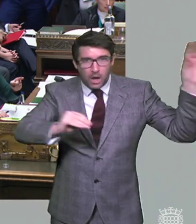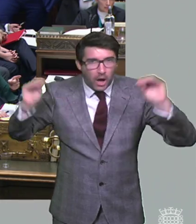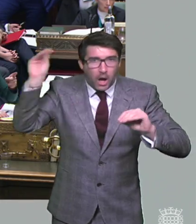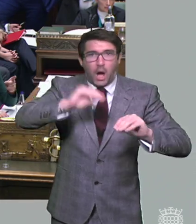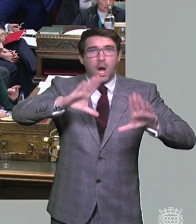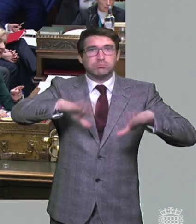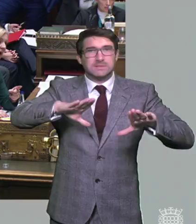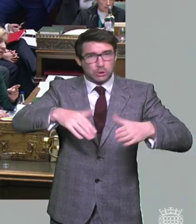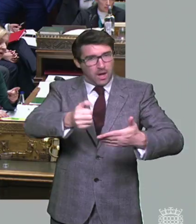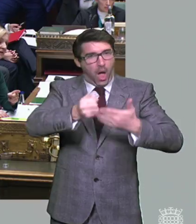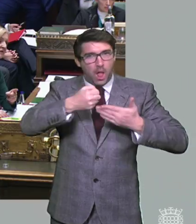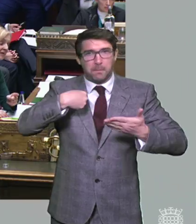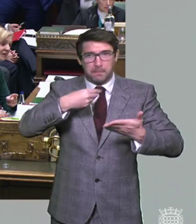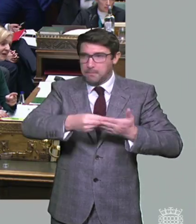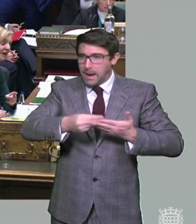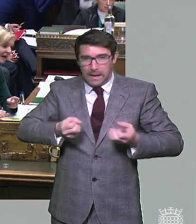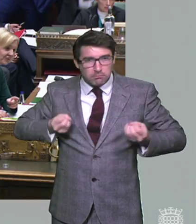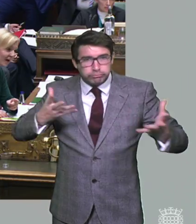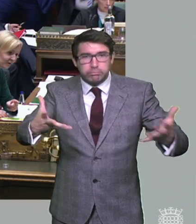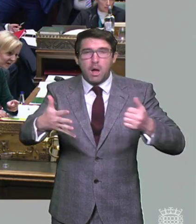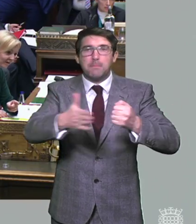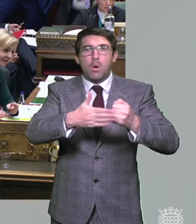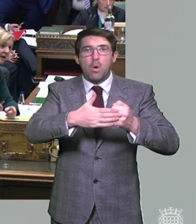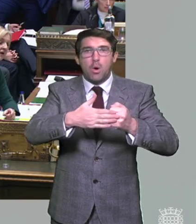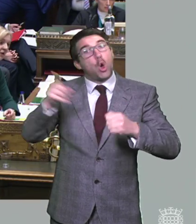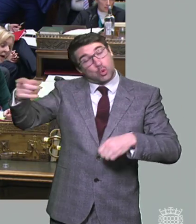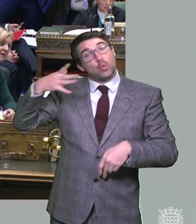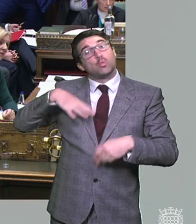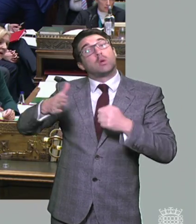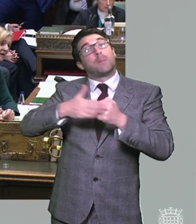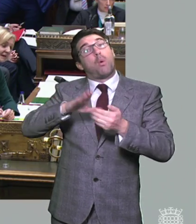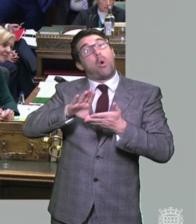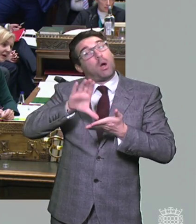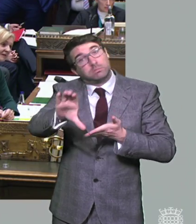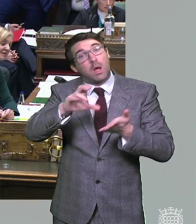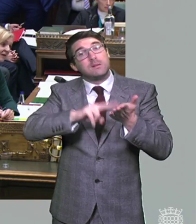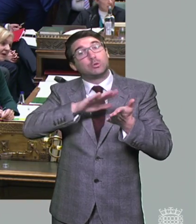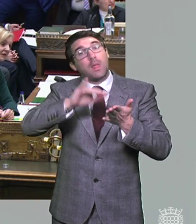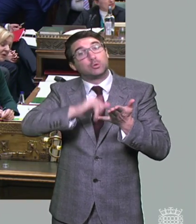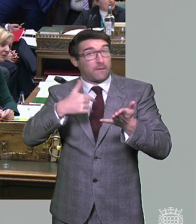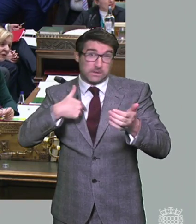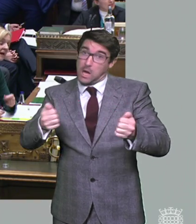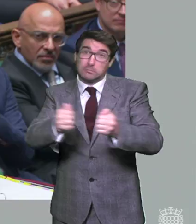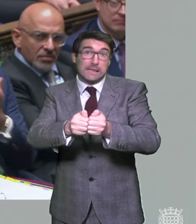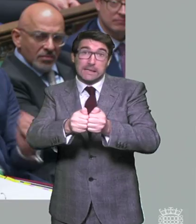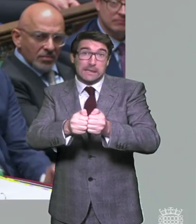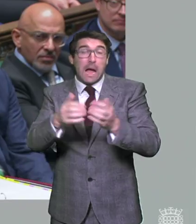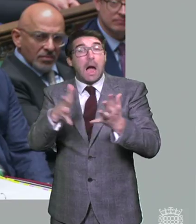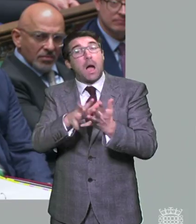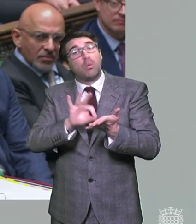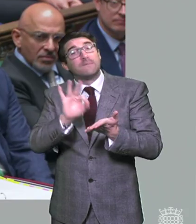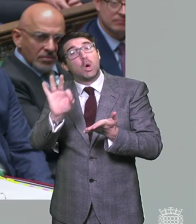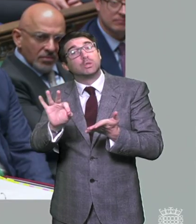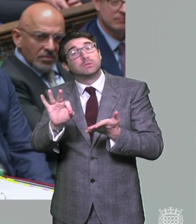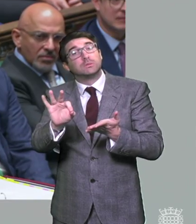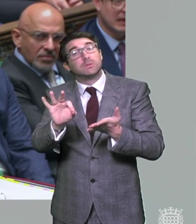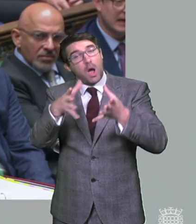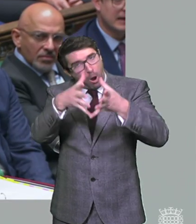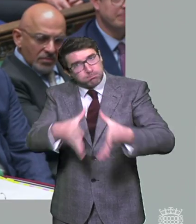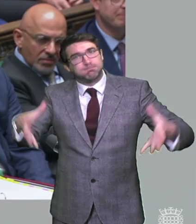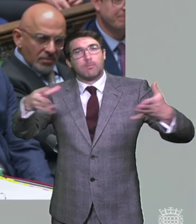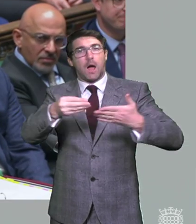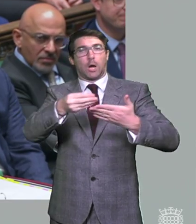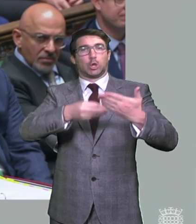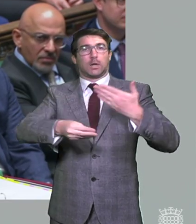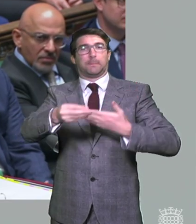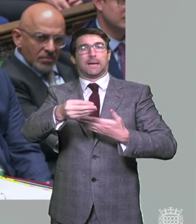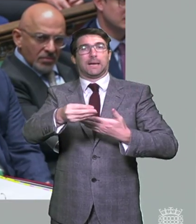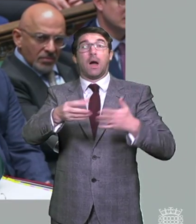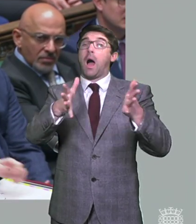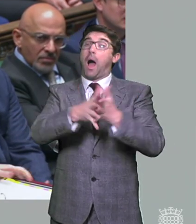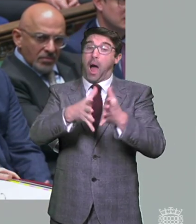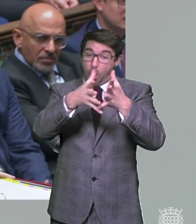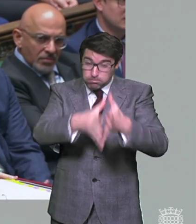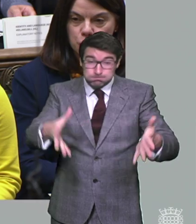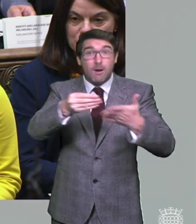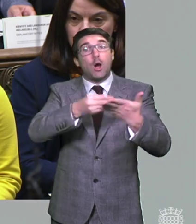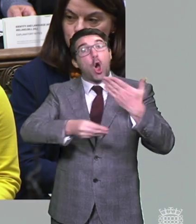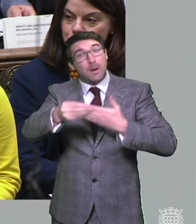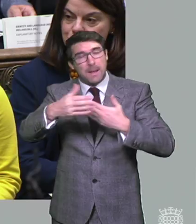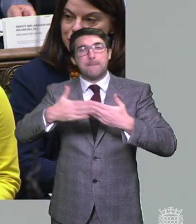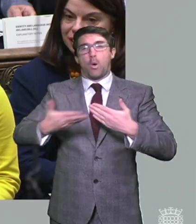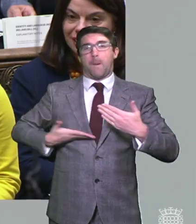The way we are going to get the money to fund our national health service and to fund our schools is by having a strong economy, with companies investing and creating jobs.